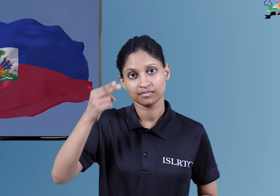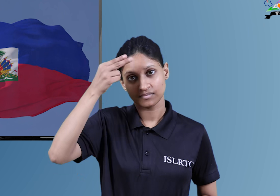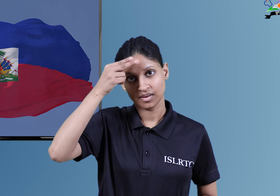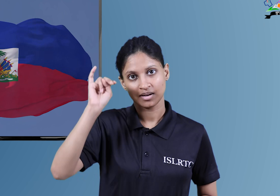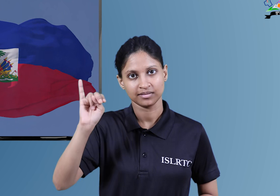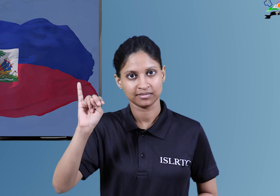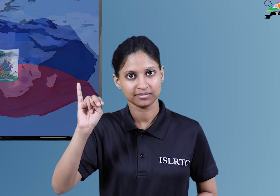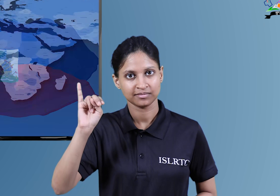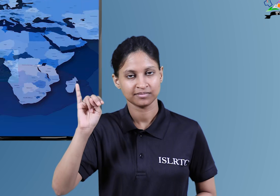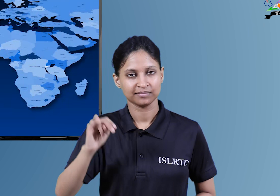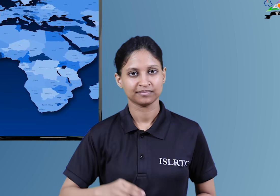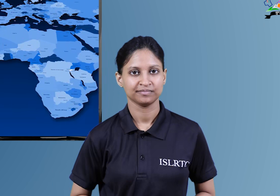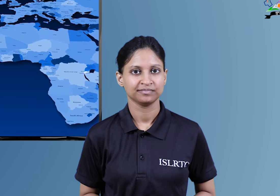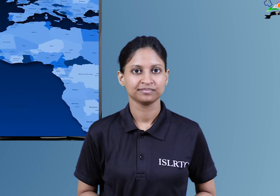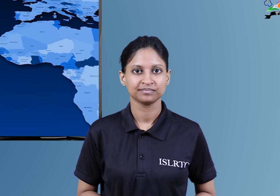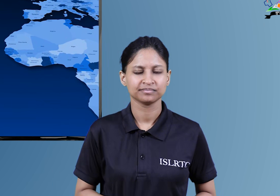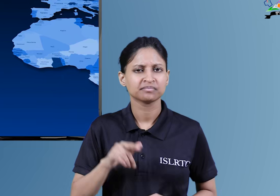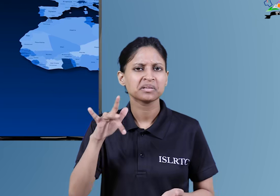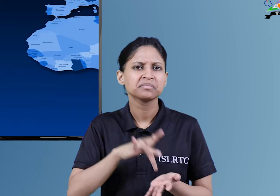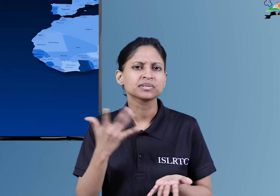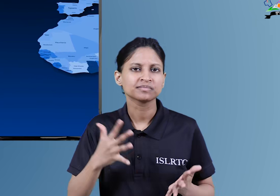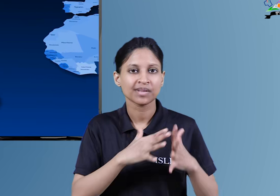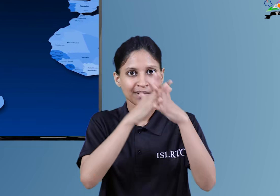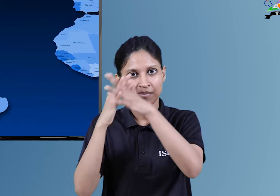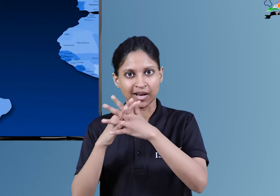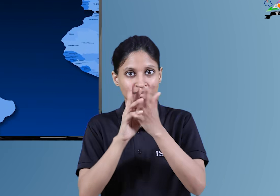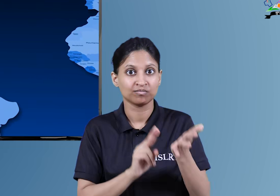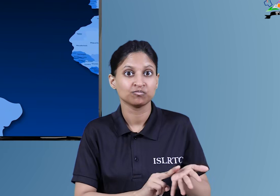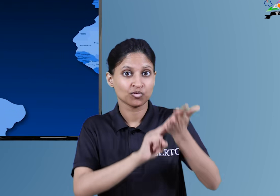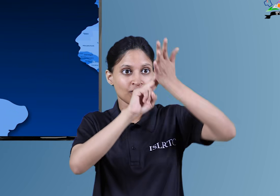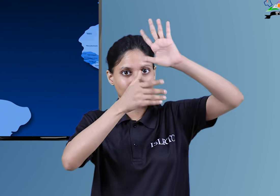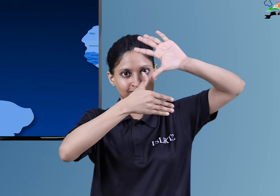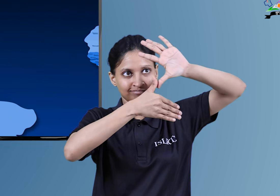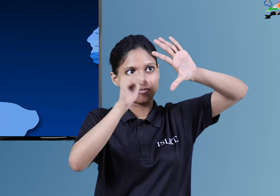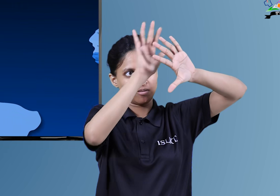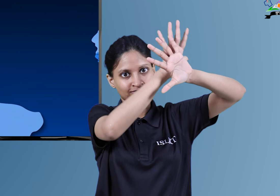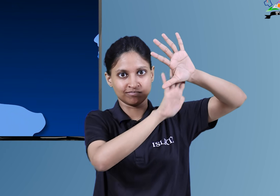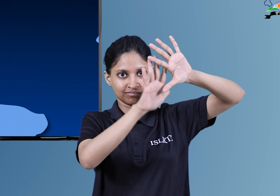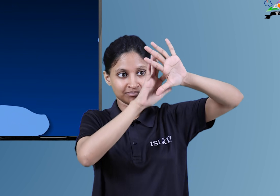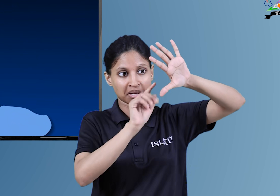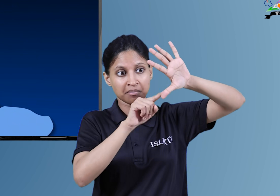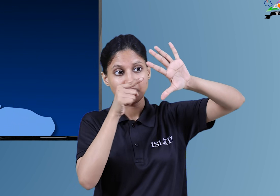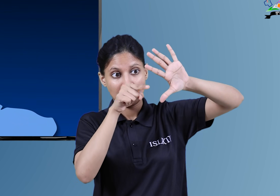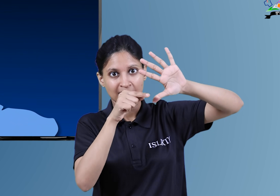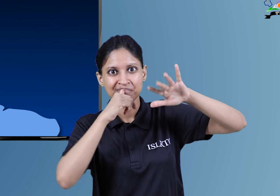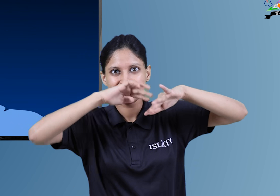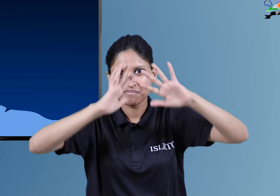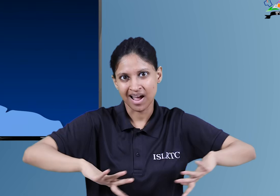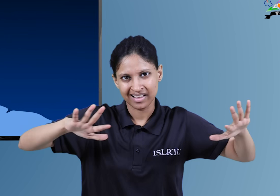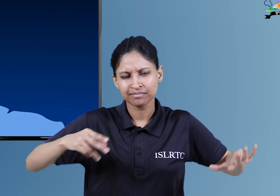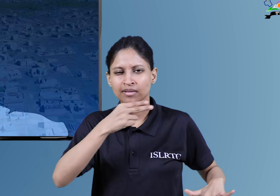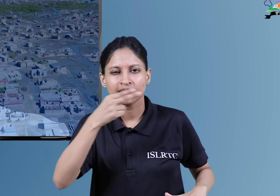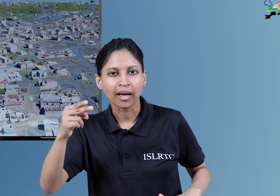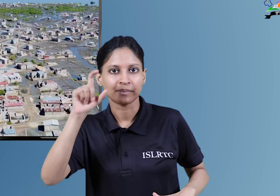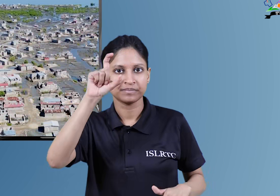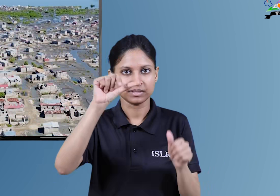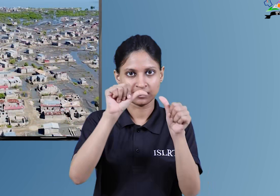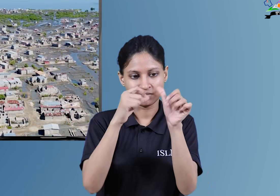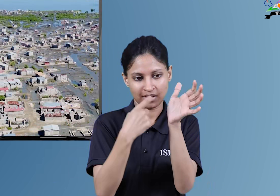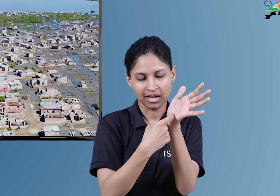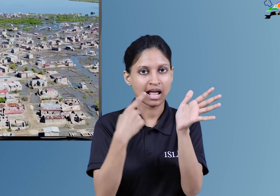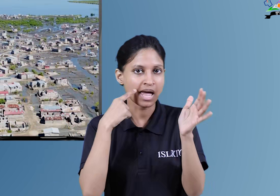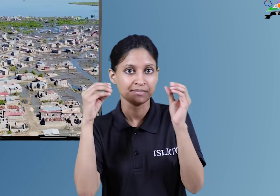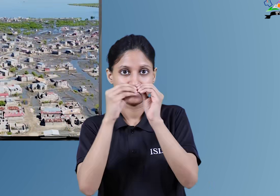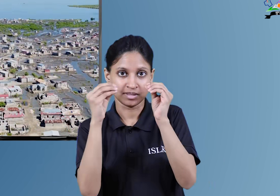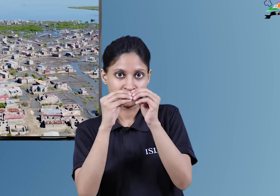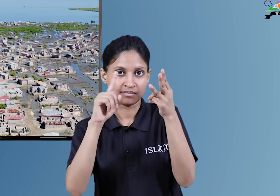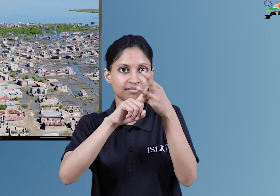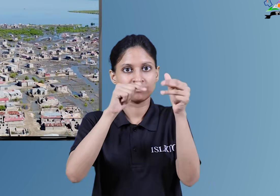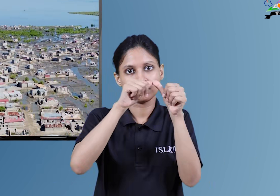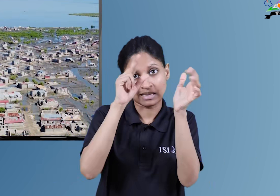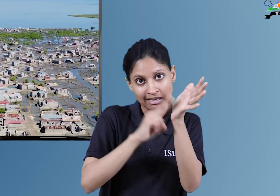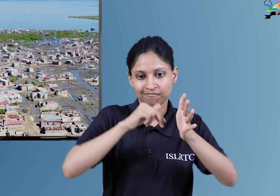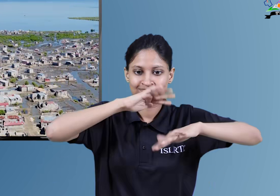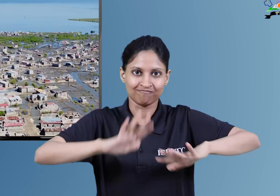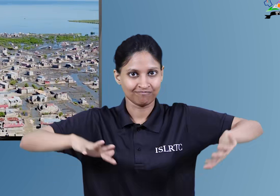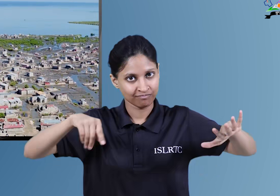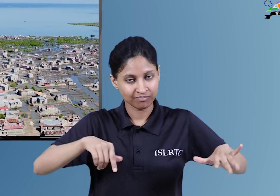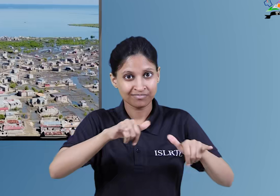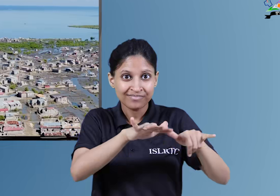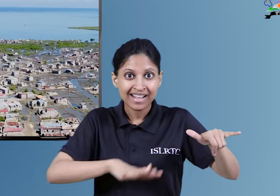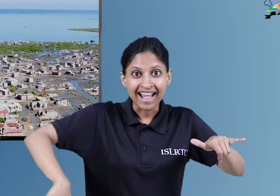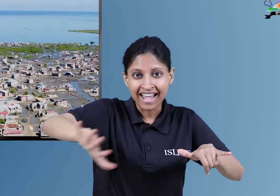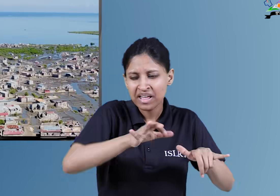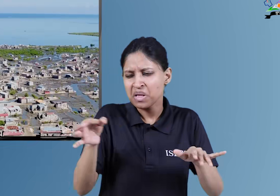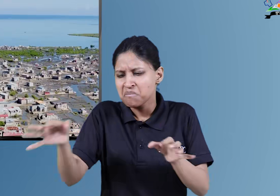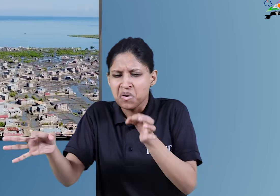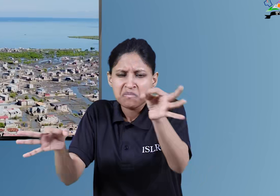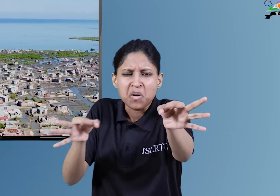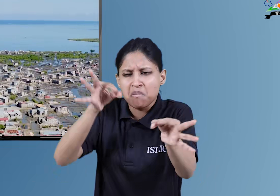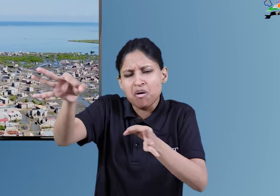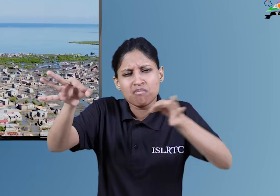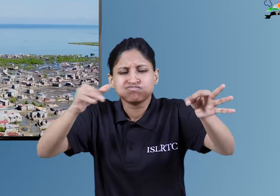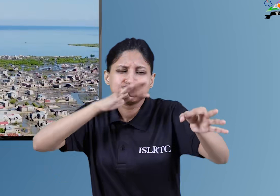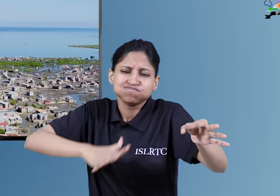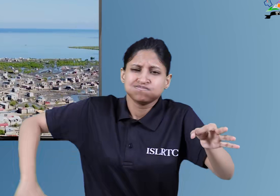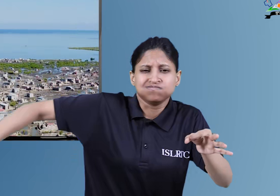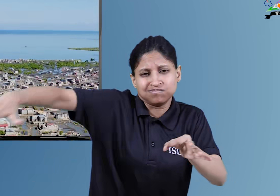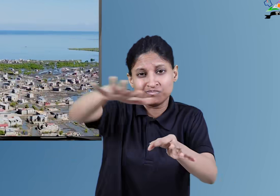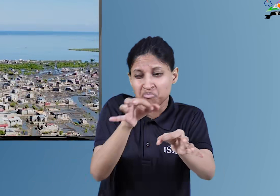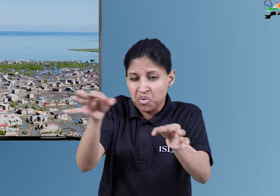Haiti A Caribbean nation